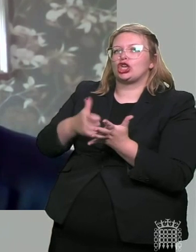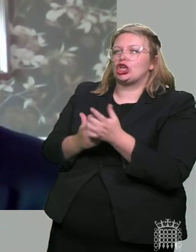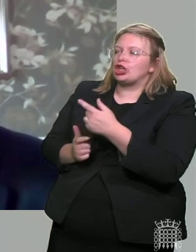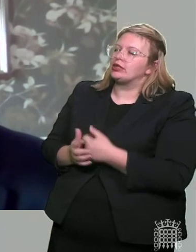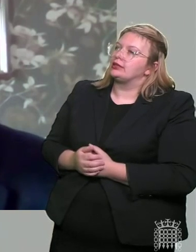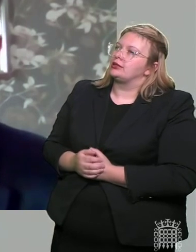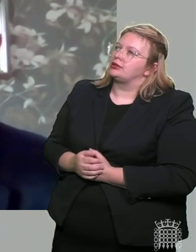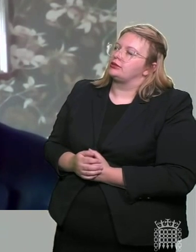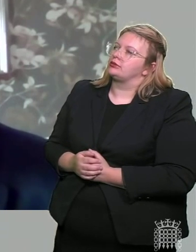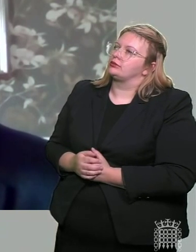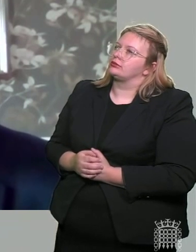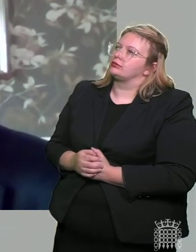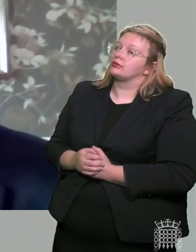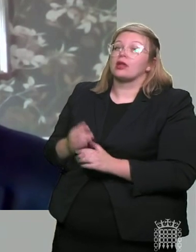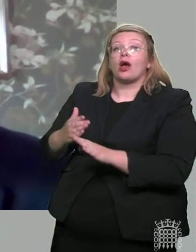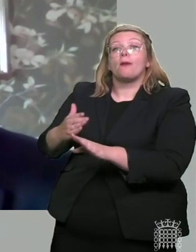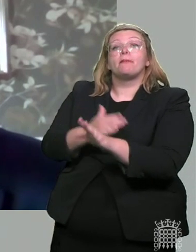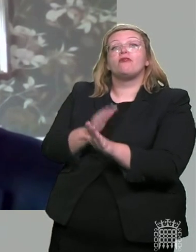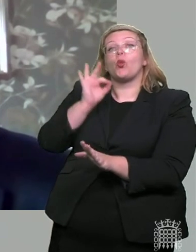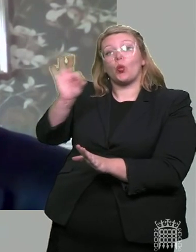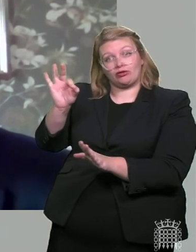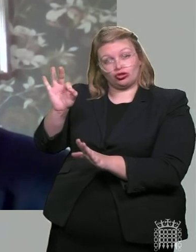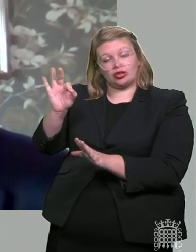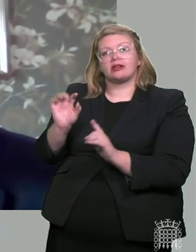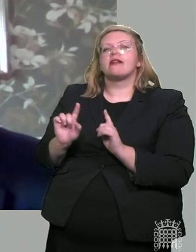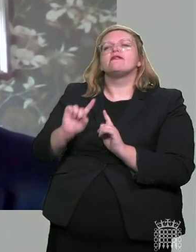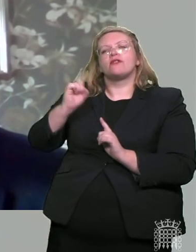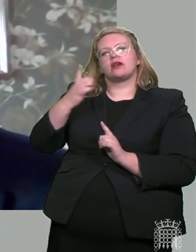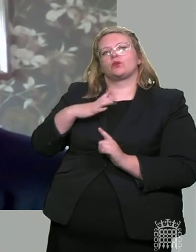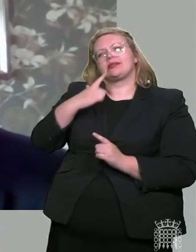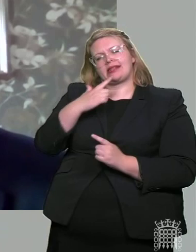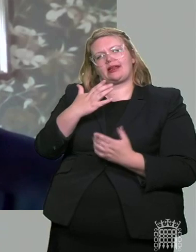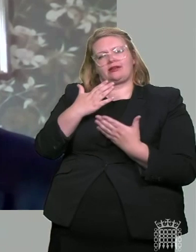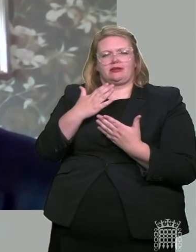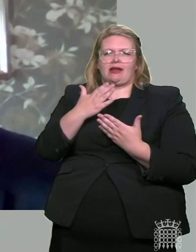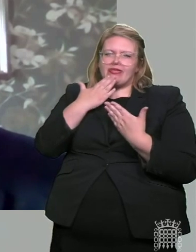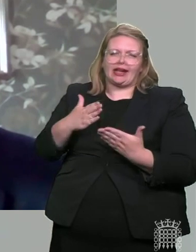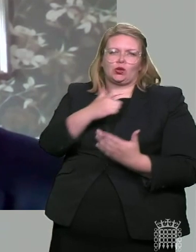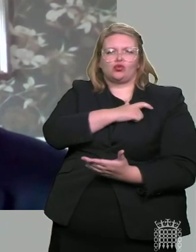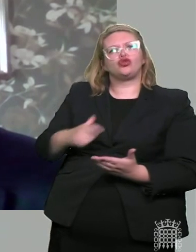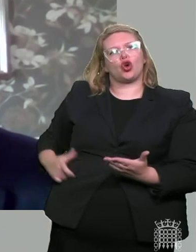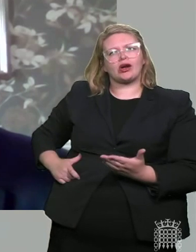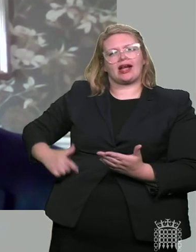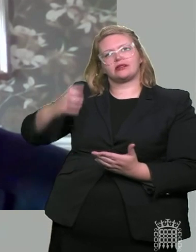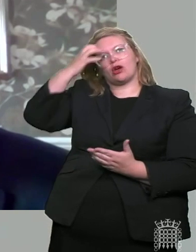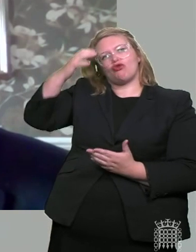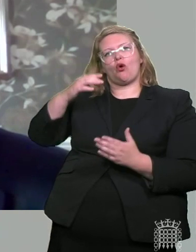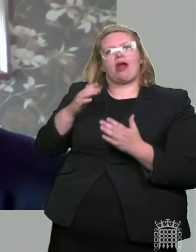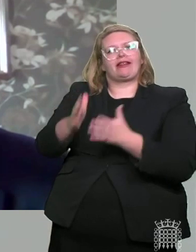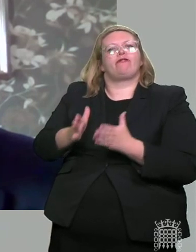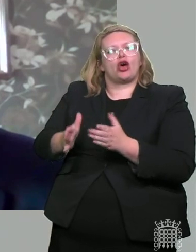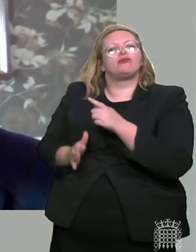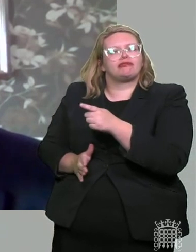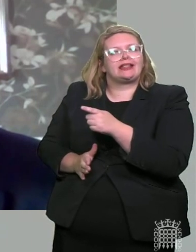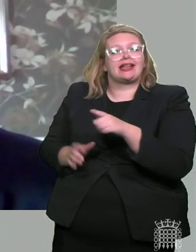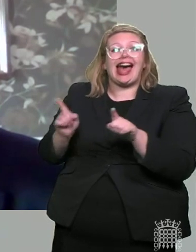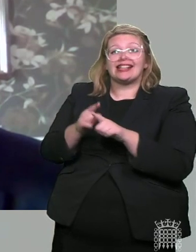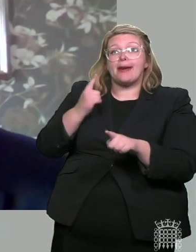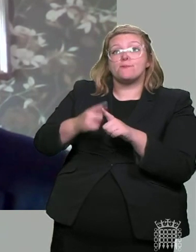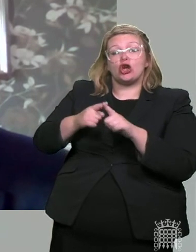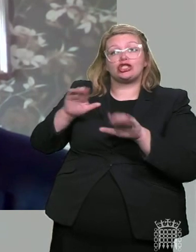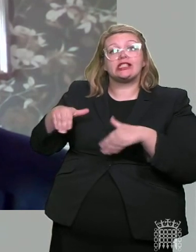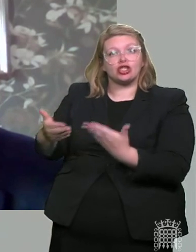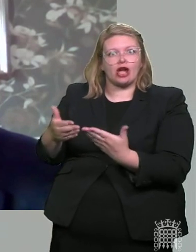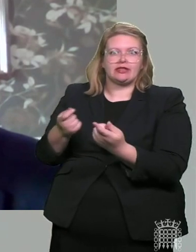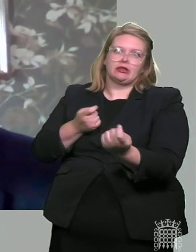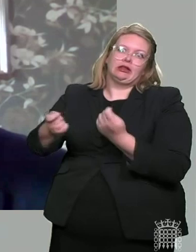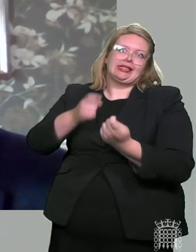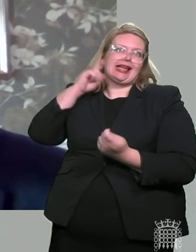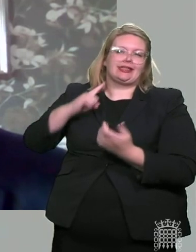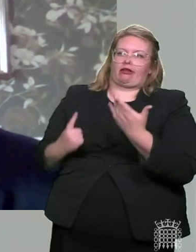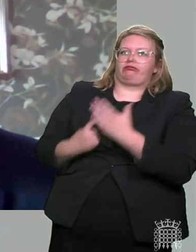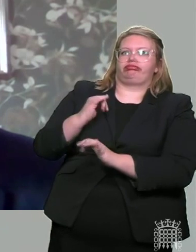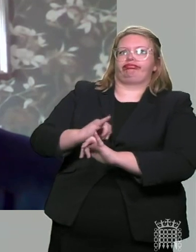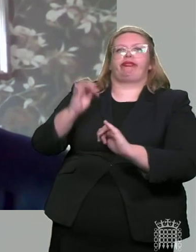Before I ask my question, may I first ask the Prime Minister to join me in thanking all the staff at Doncaster Royal Infirmary and the emergency services for dealing swiftly with a major water leak yesterday?